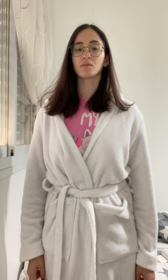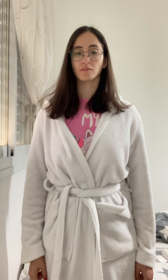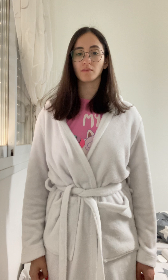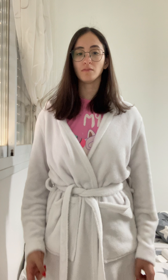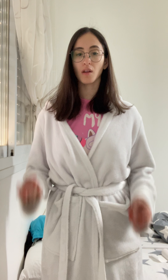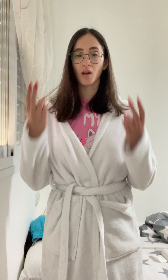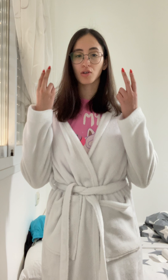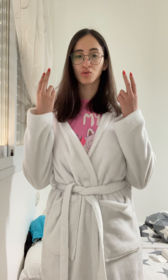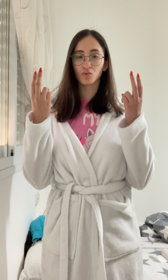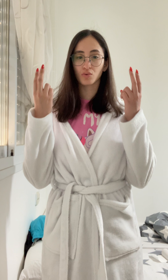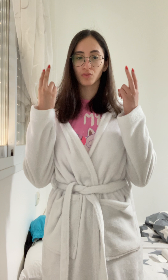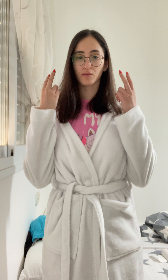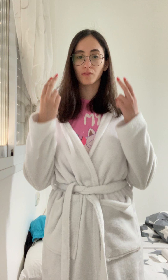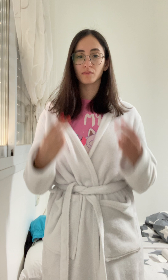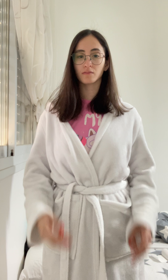חשוב